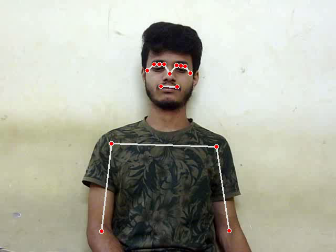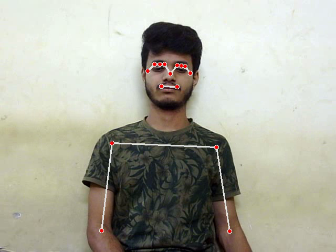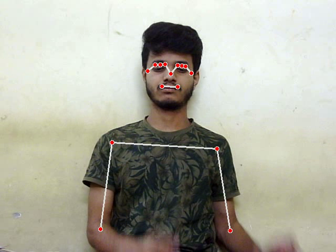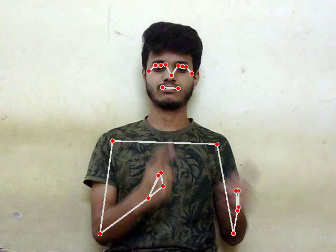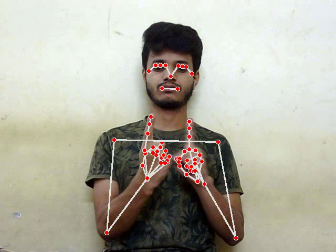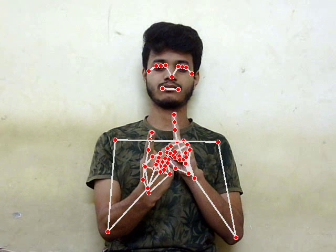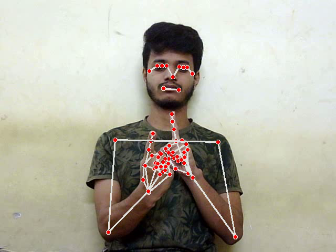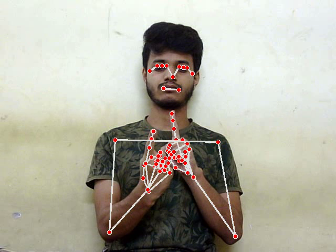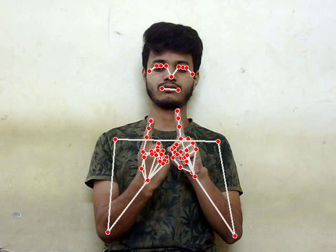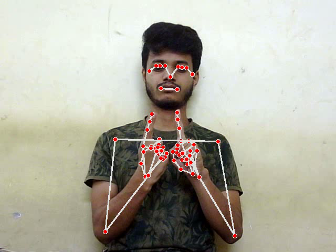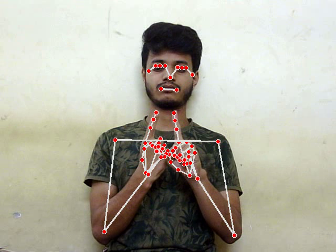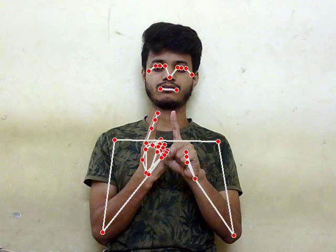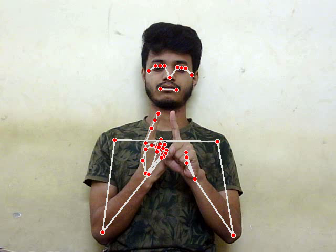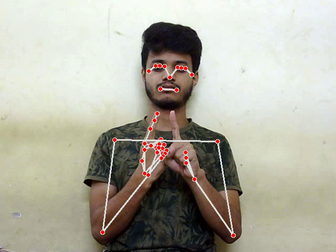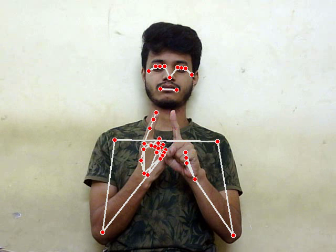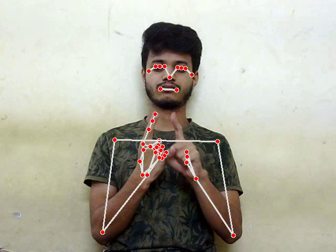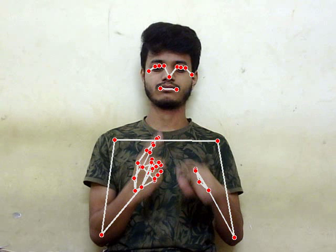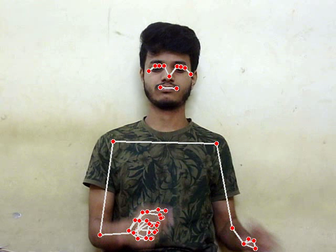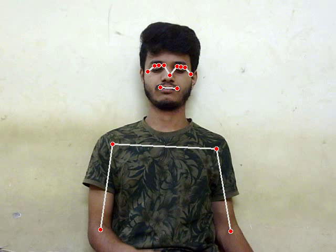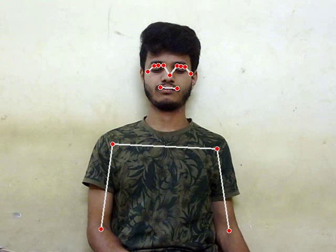meet